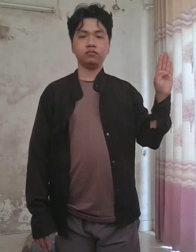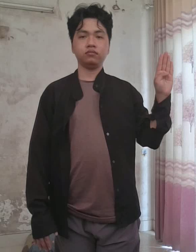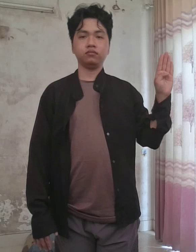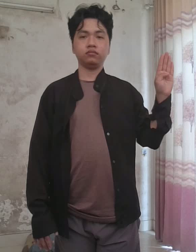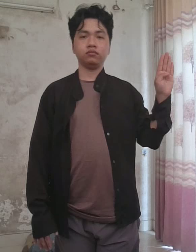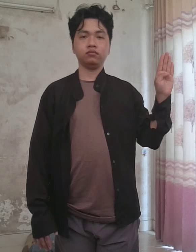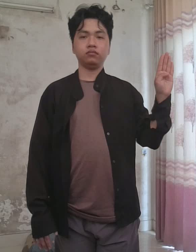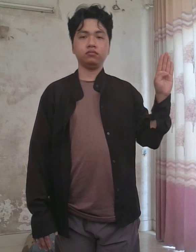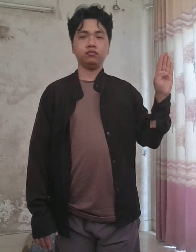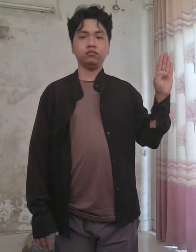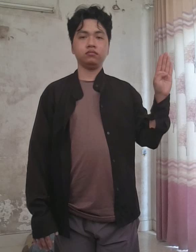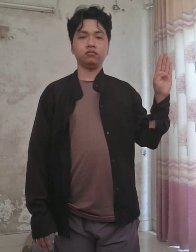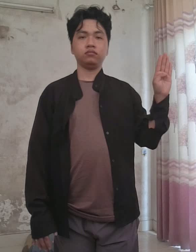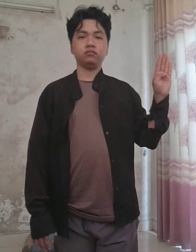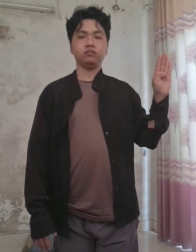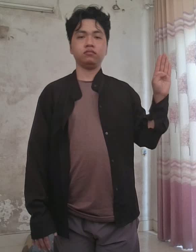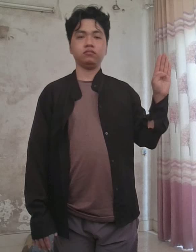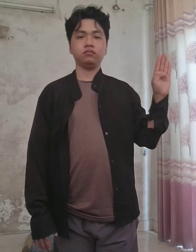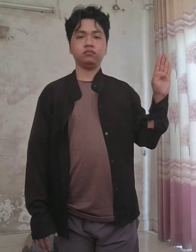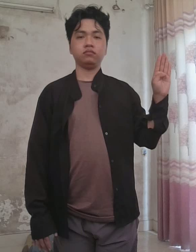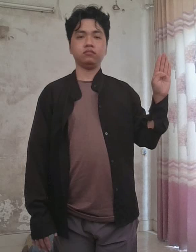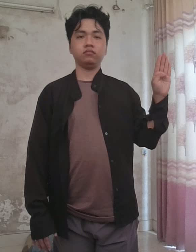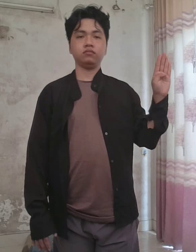b